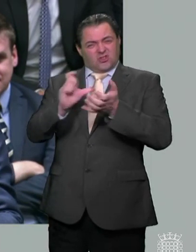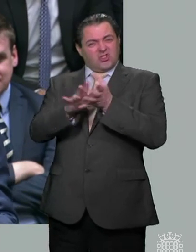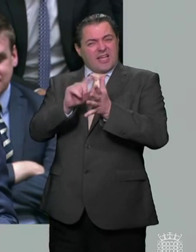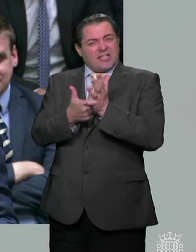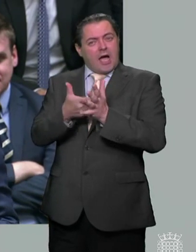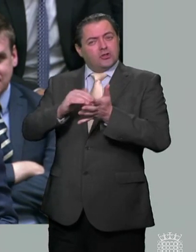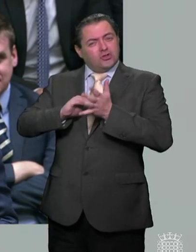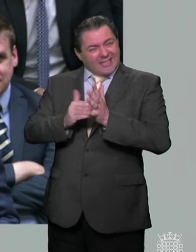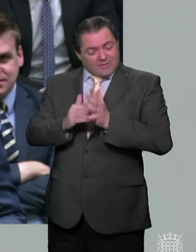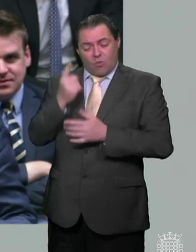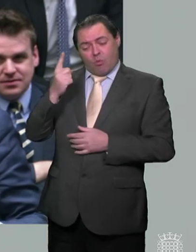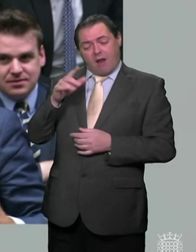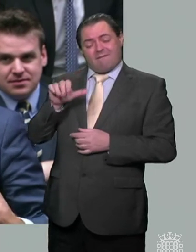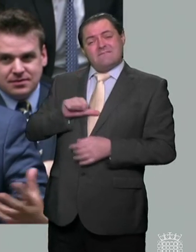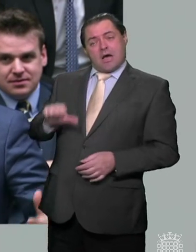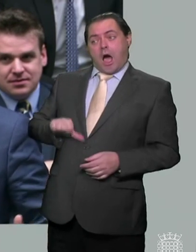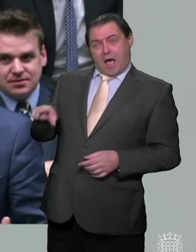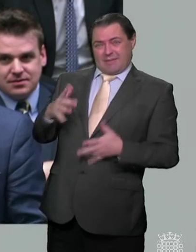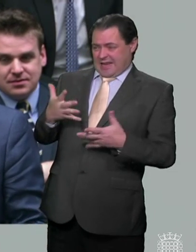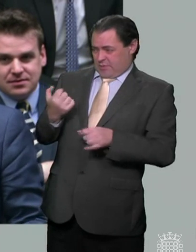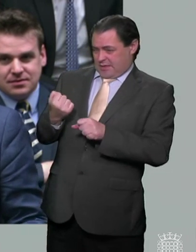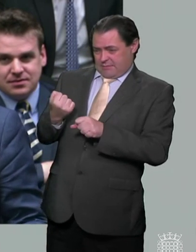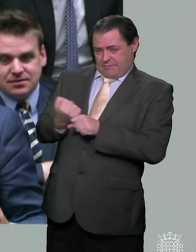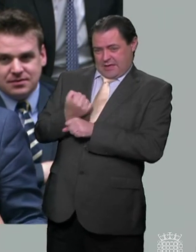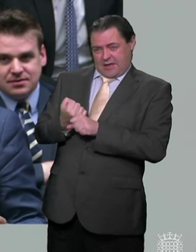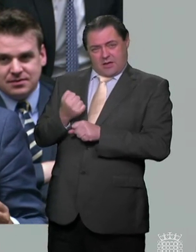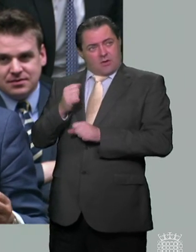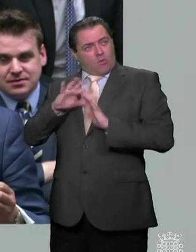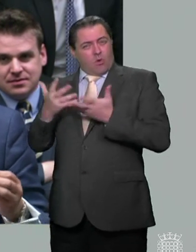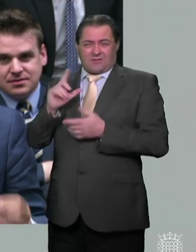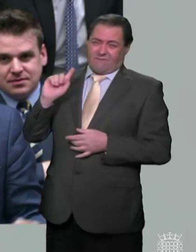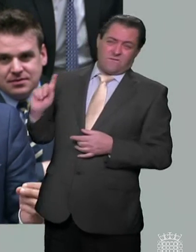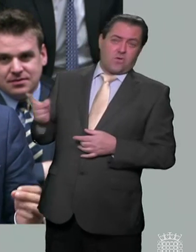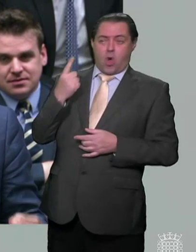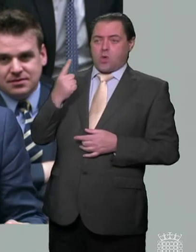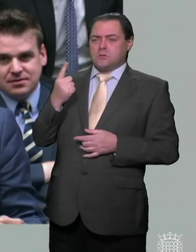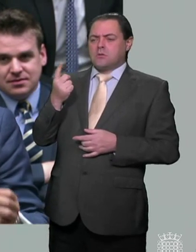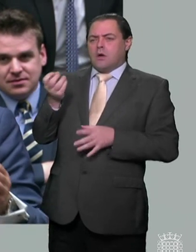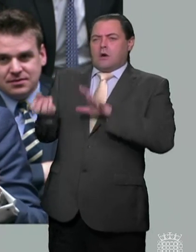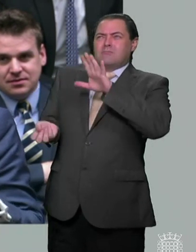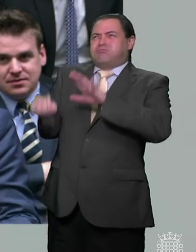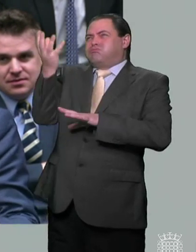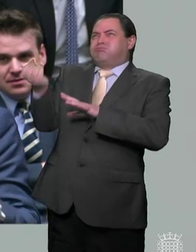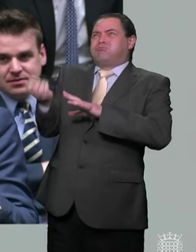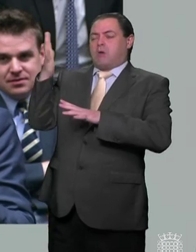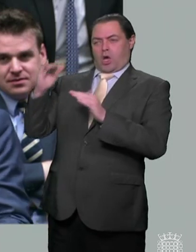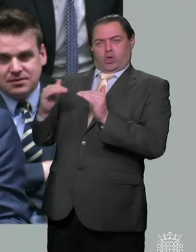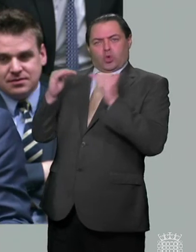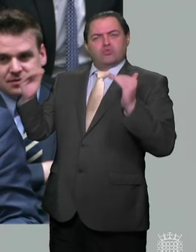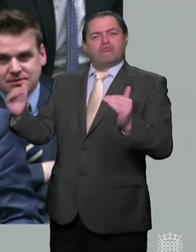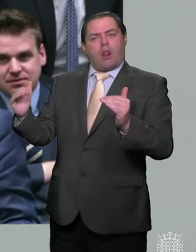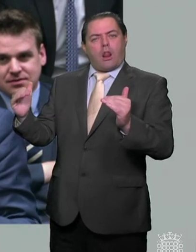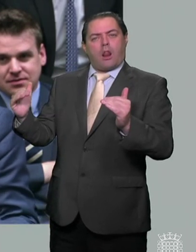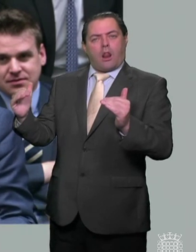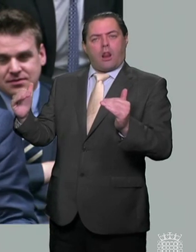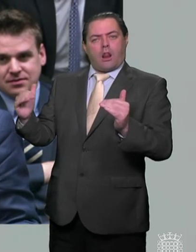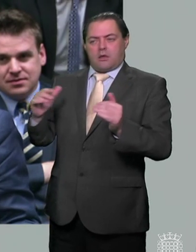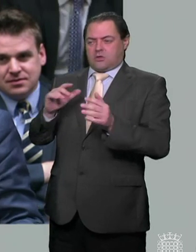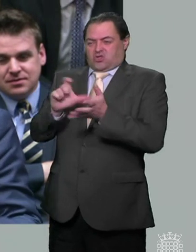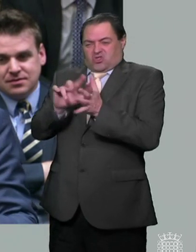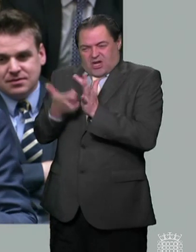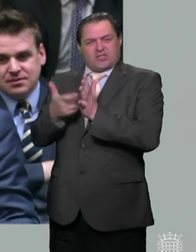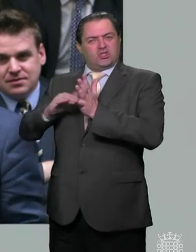Wyke Farms, in my constituency, is now producing what I think is the world’s first entirely carbon-neutral cheddar cheese.